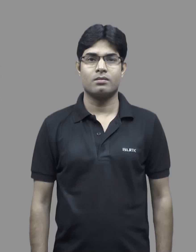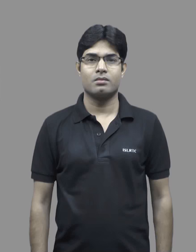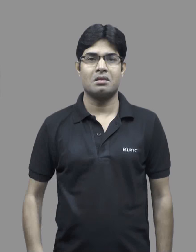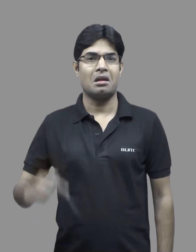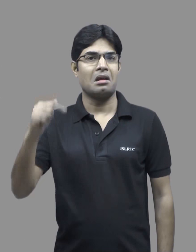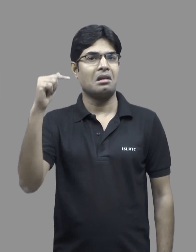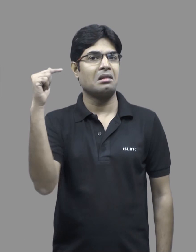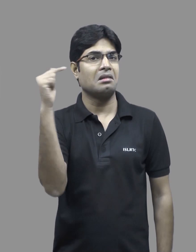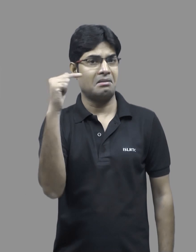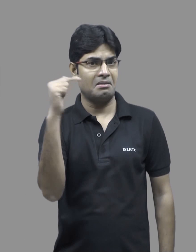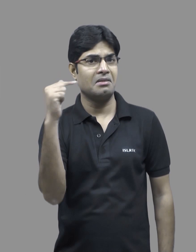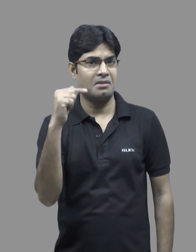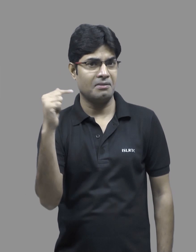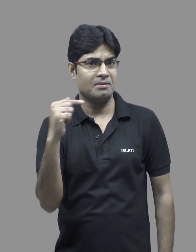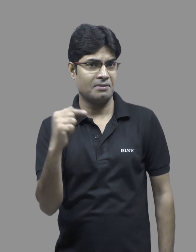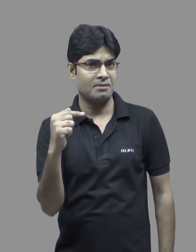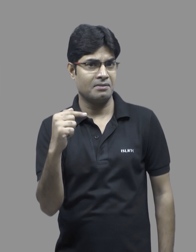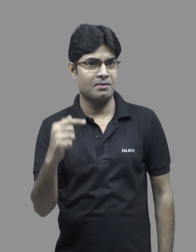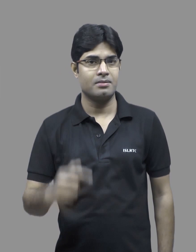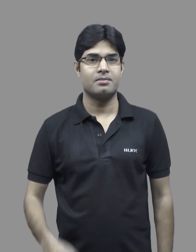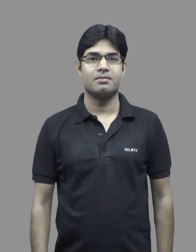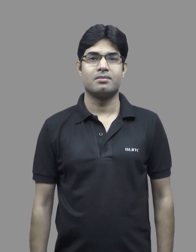Negative